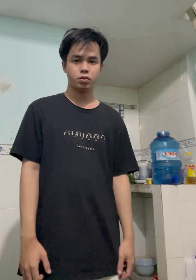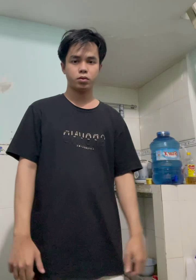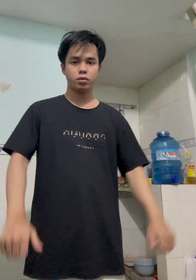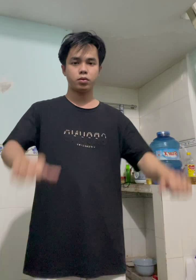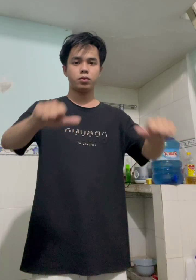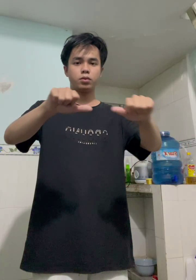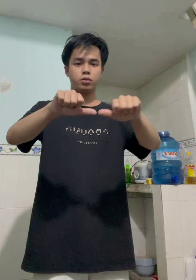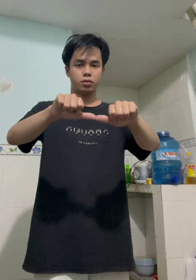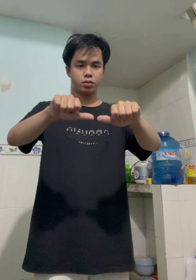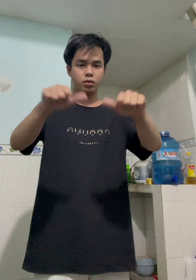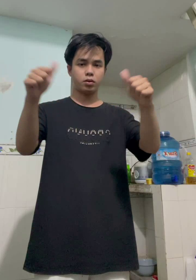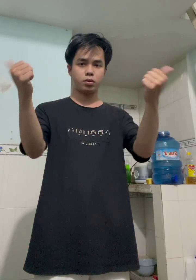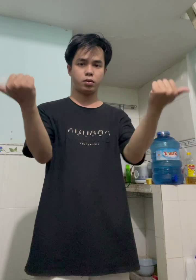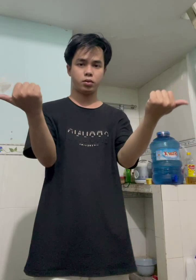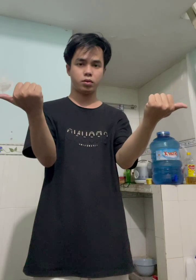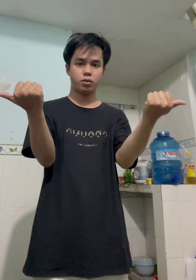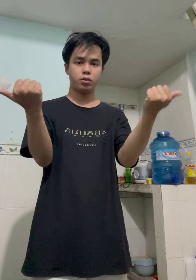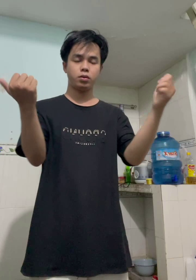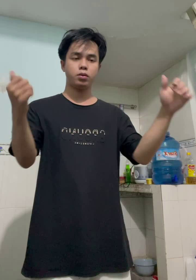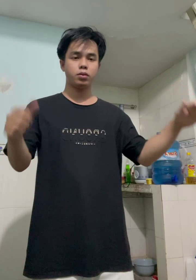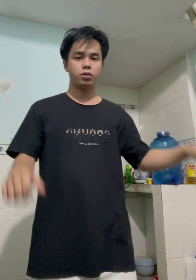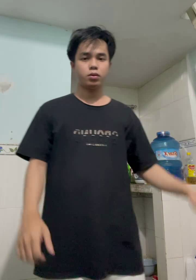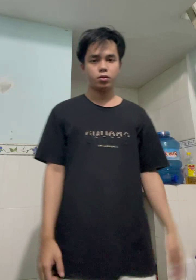o dau